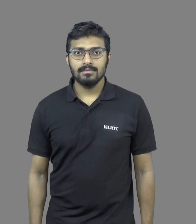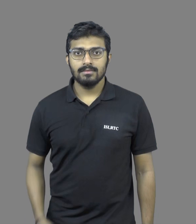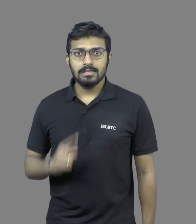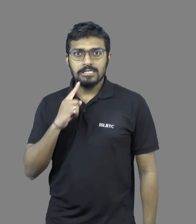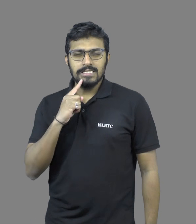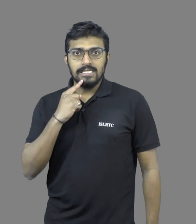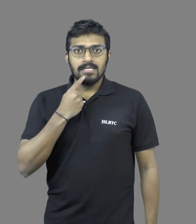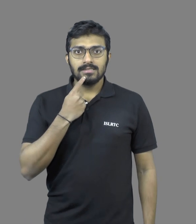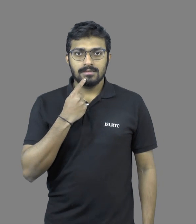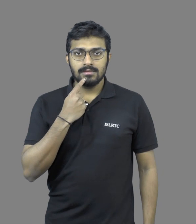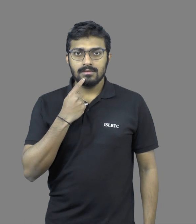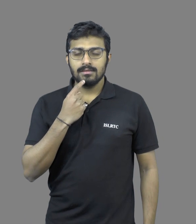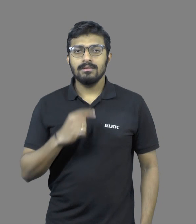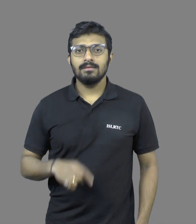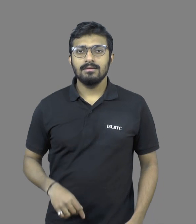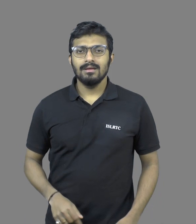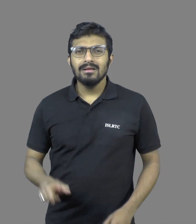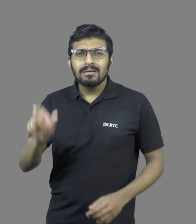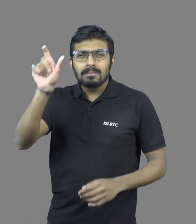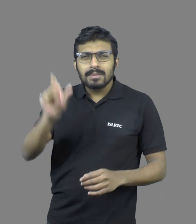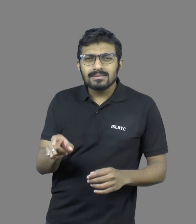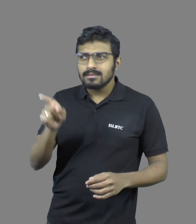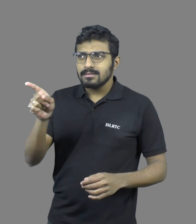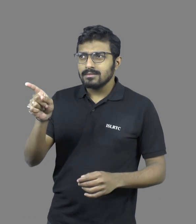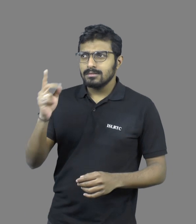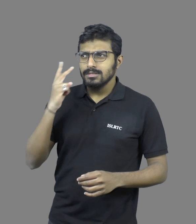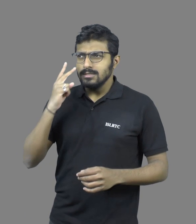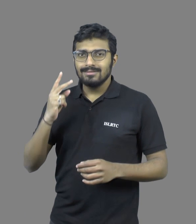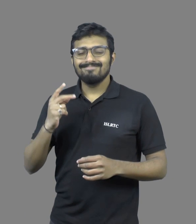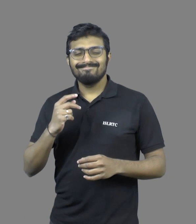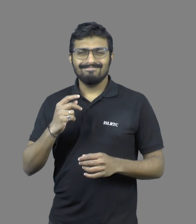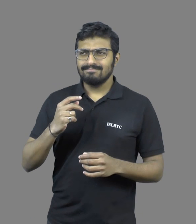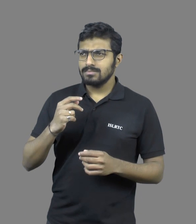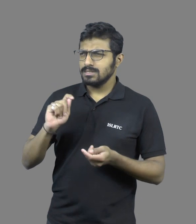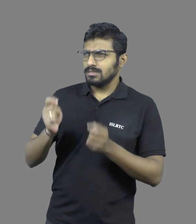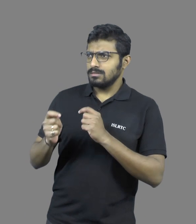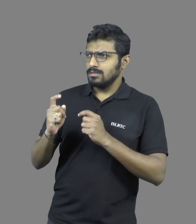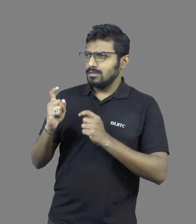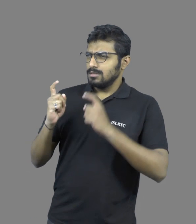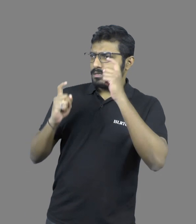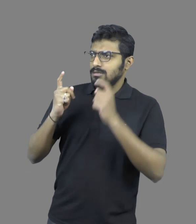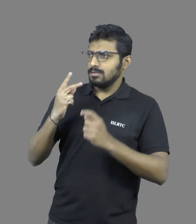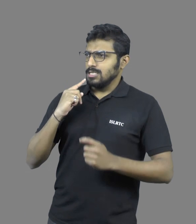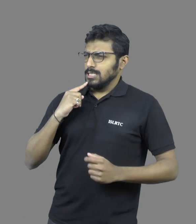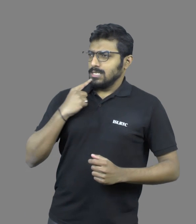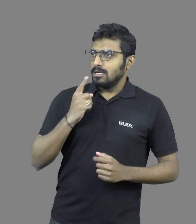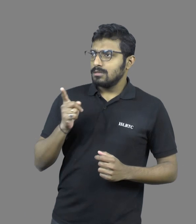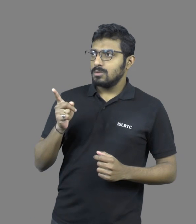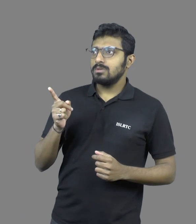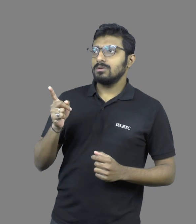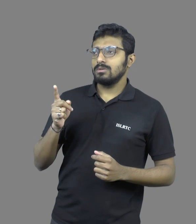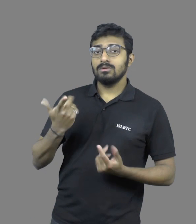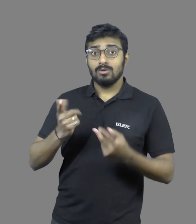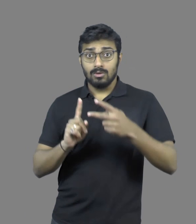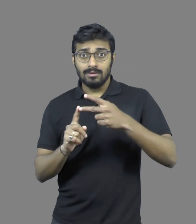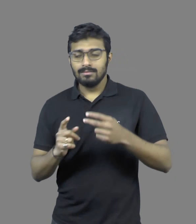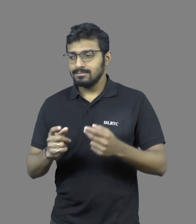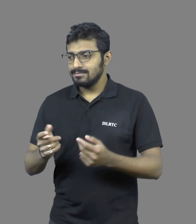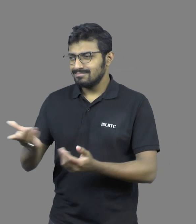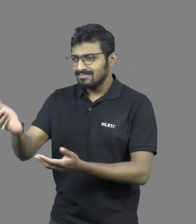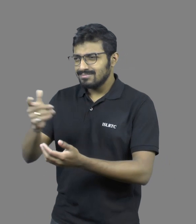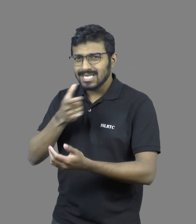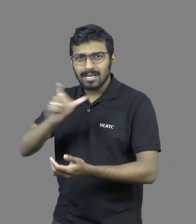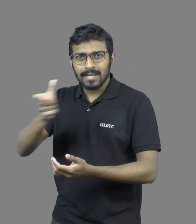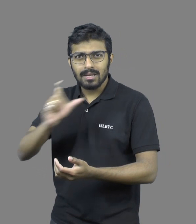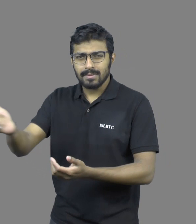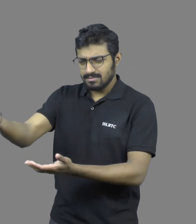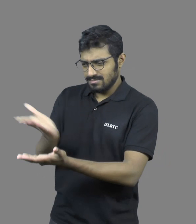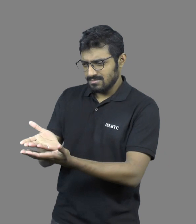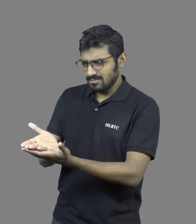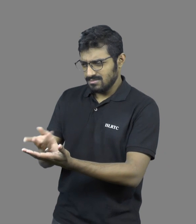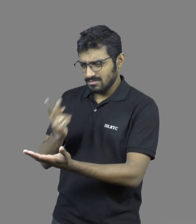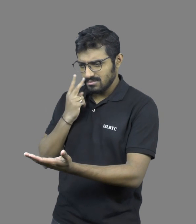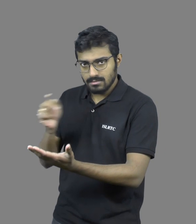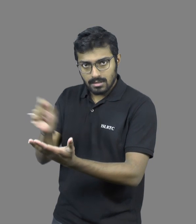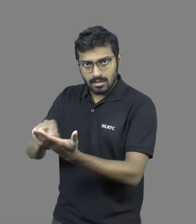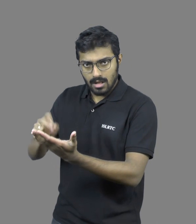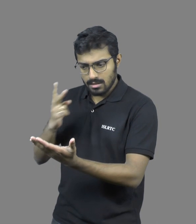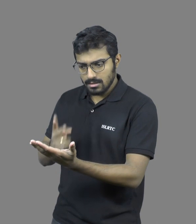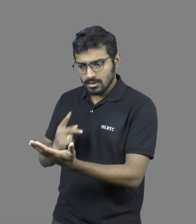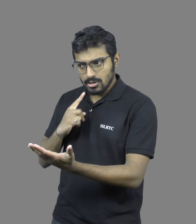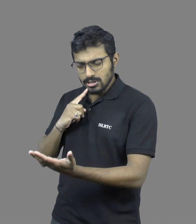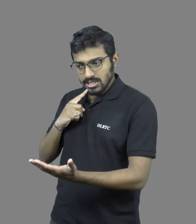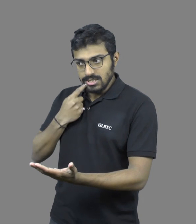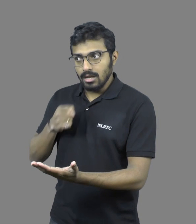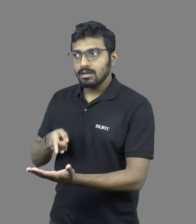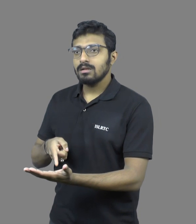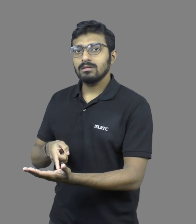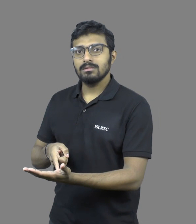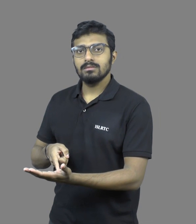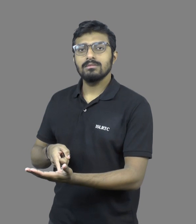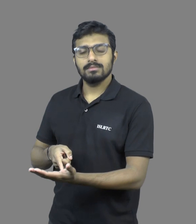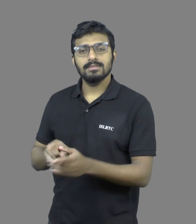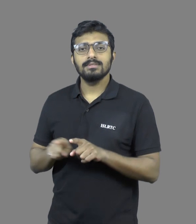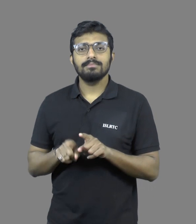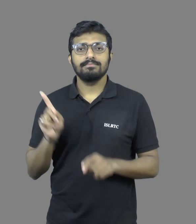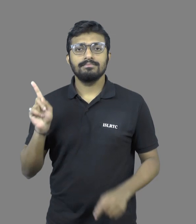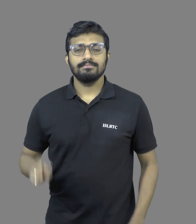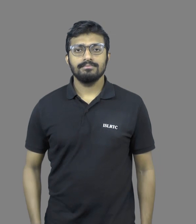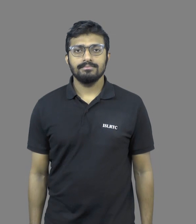Grave Serious